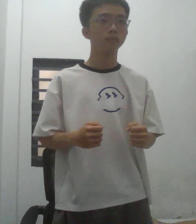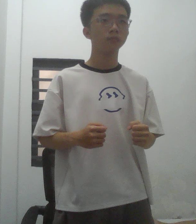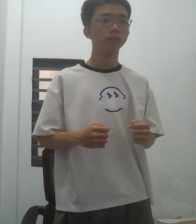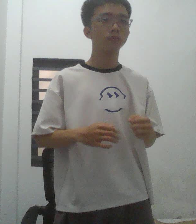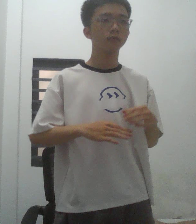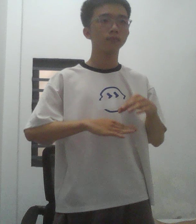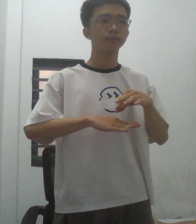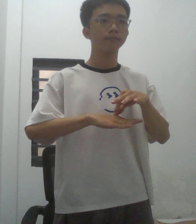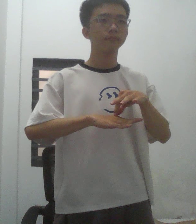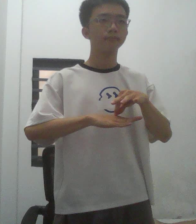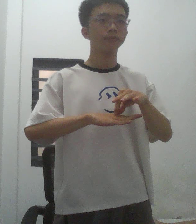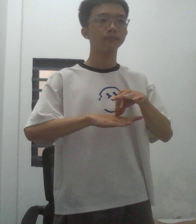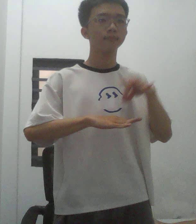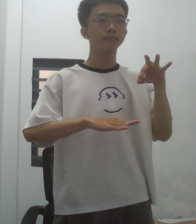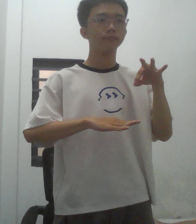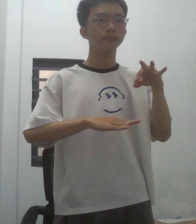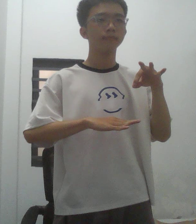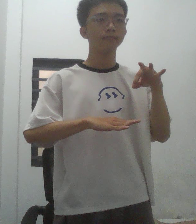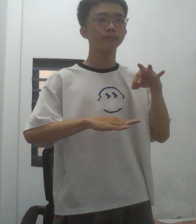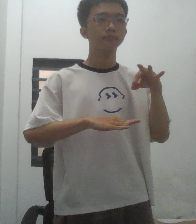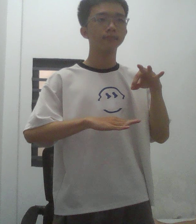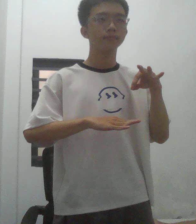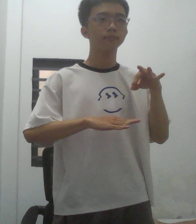tuan